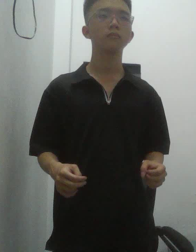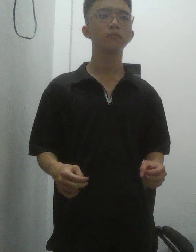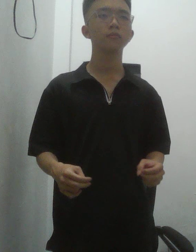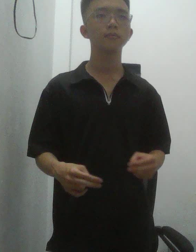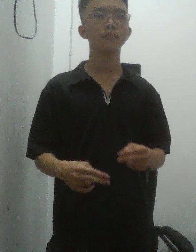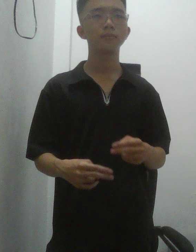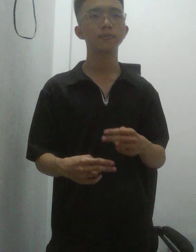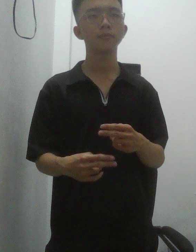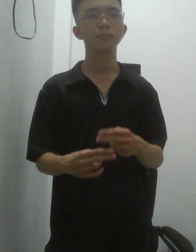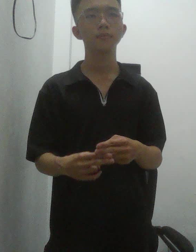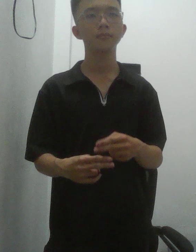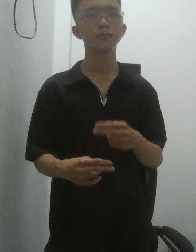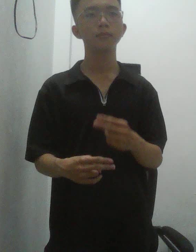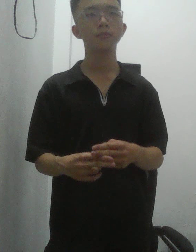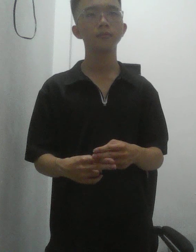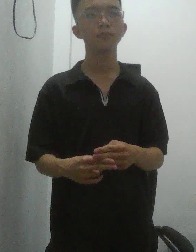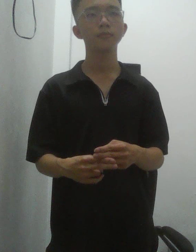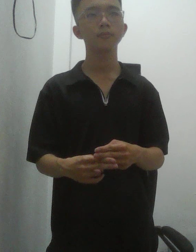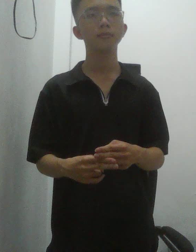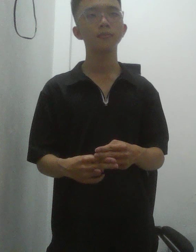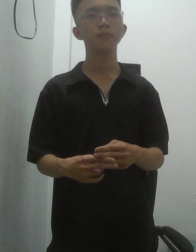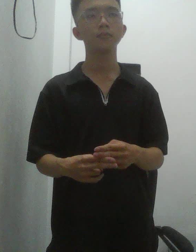ten